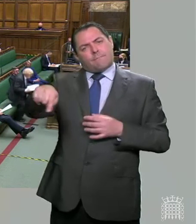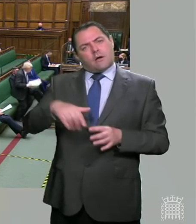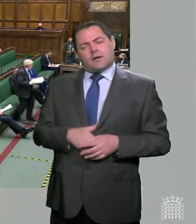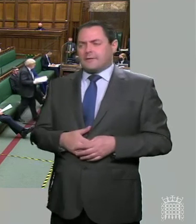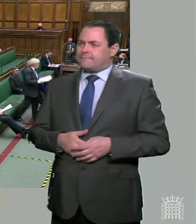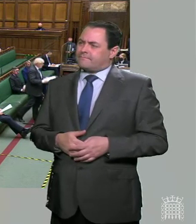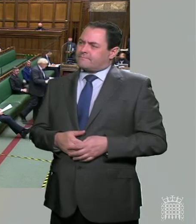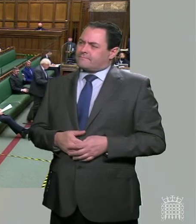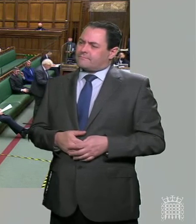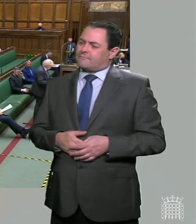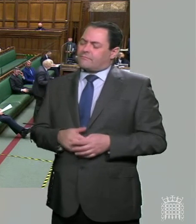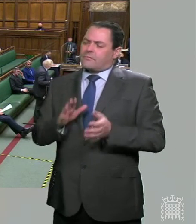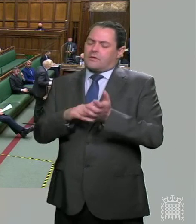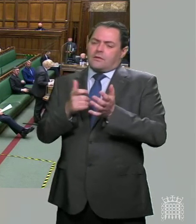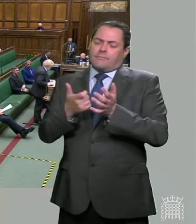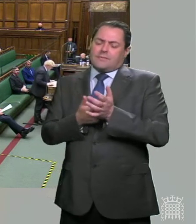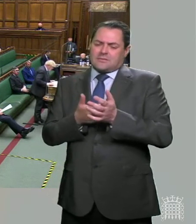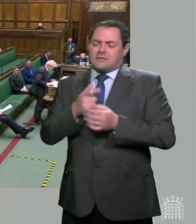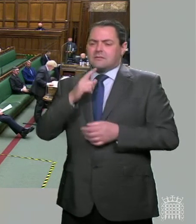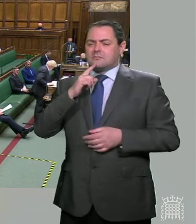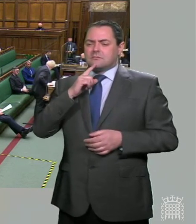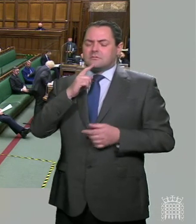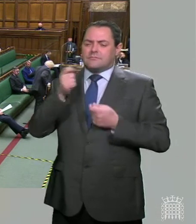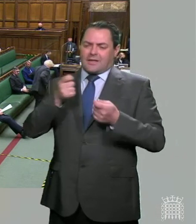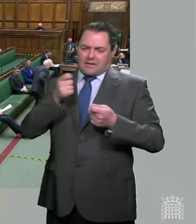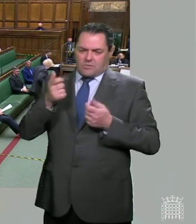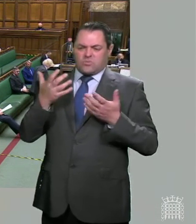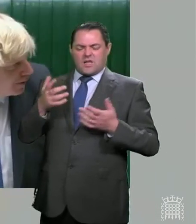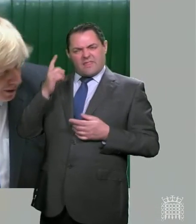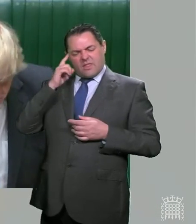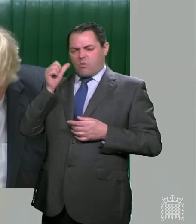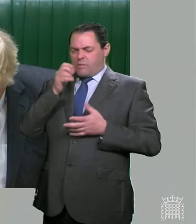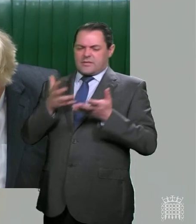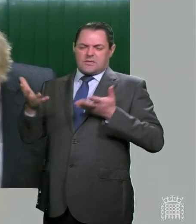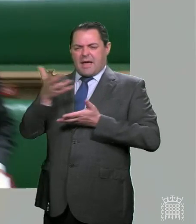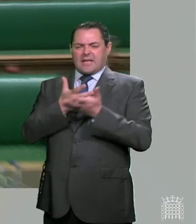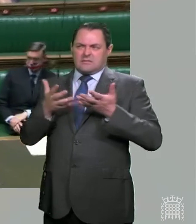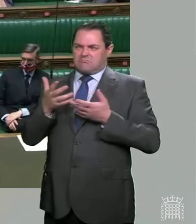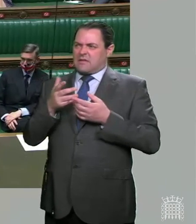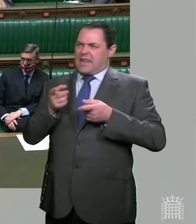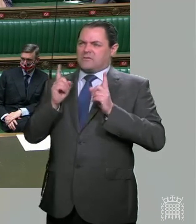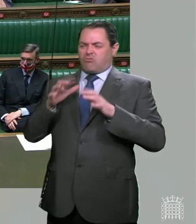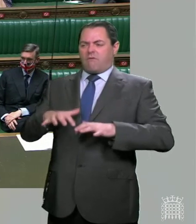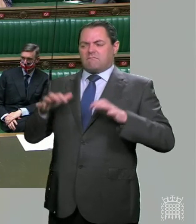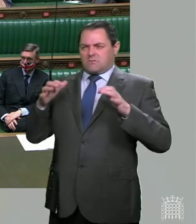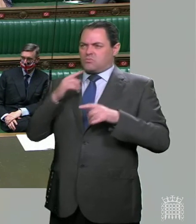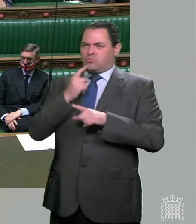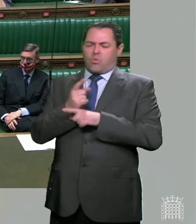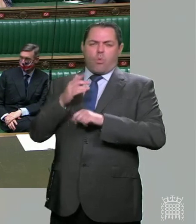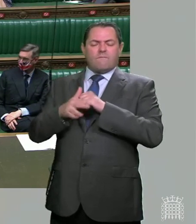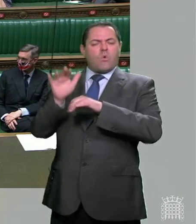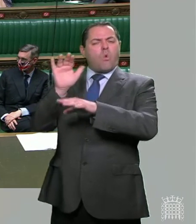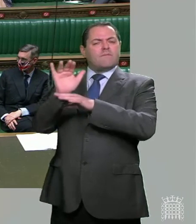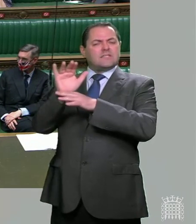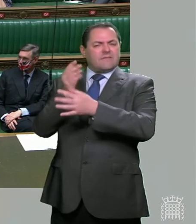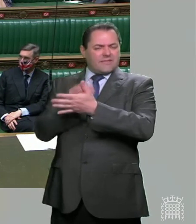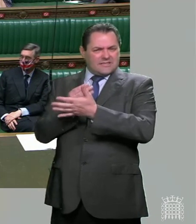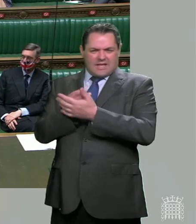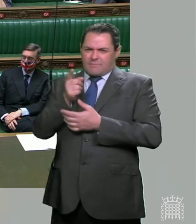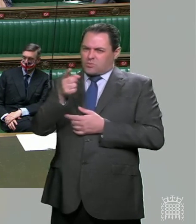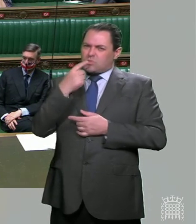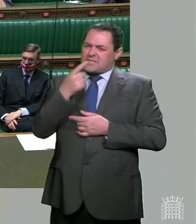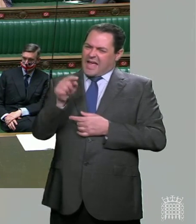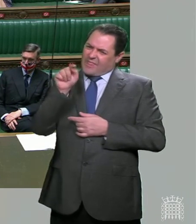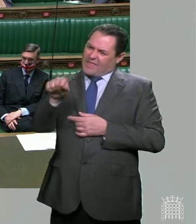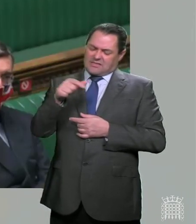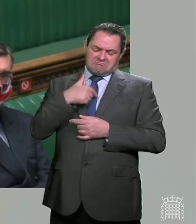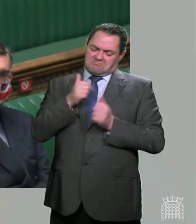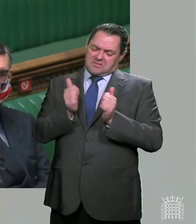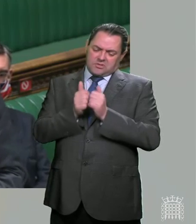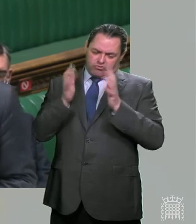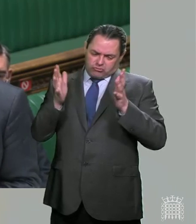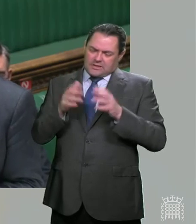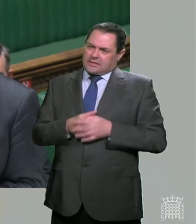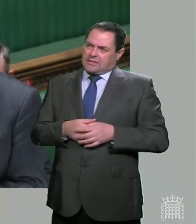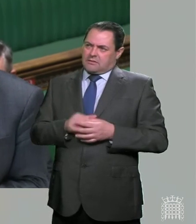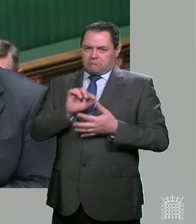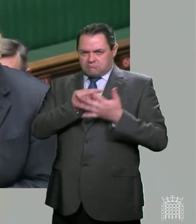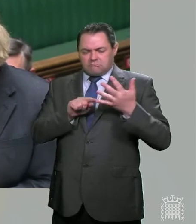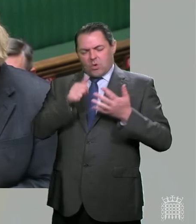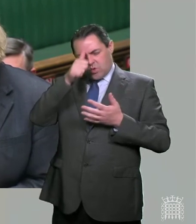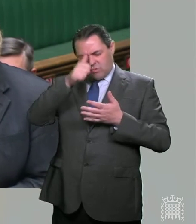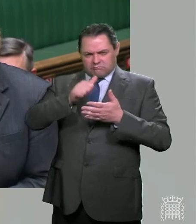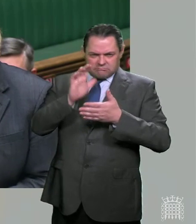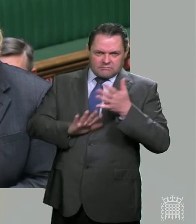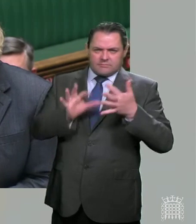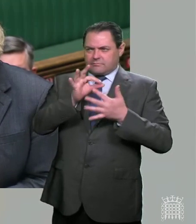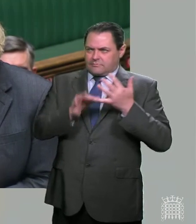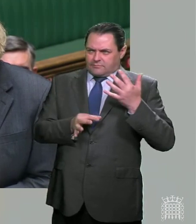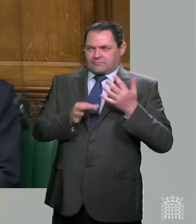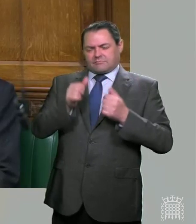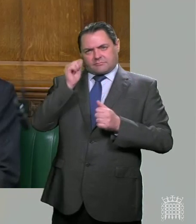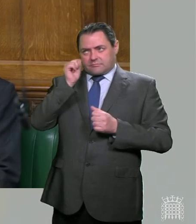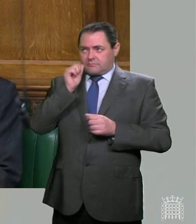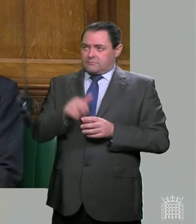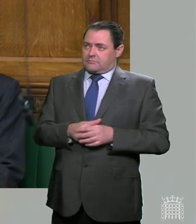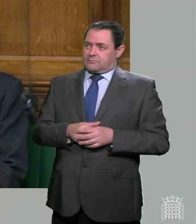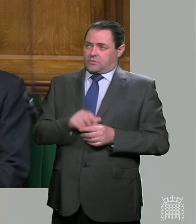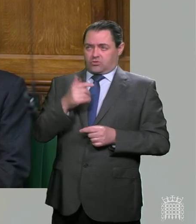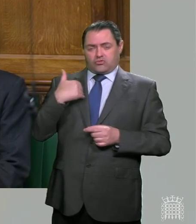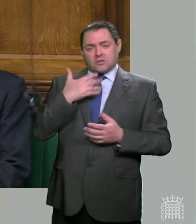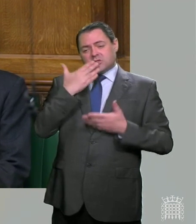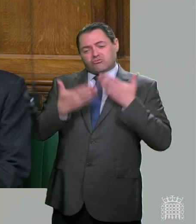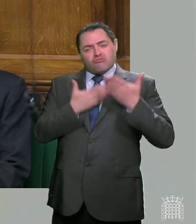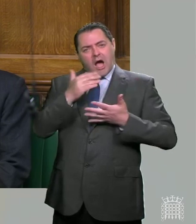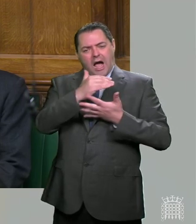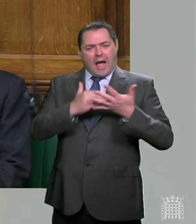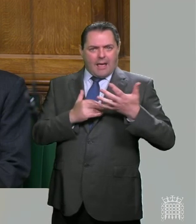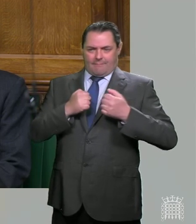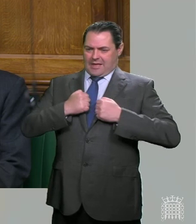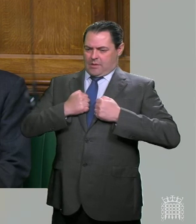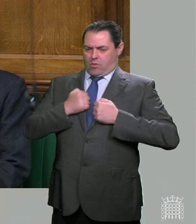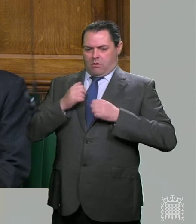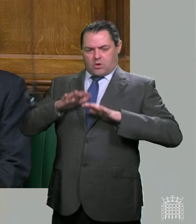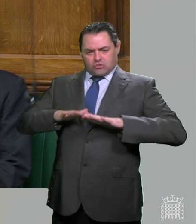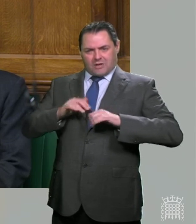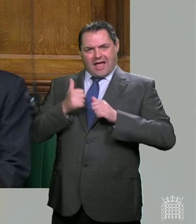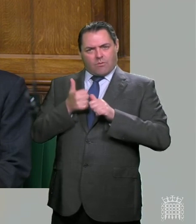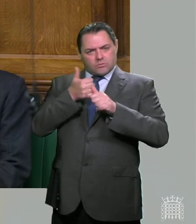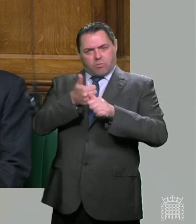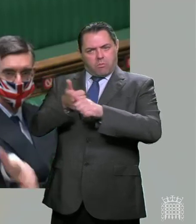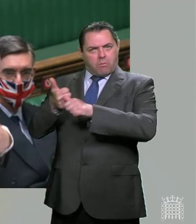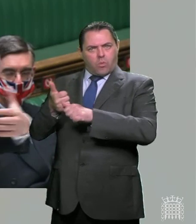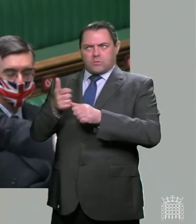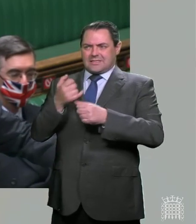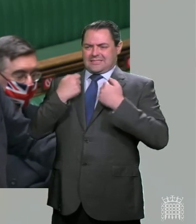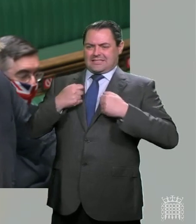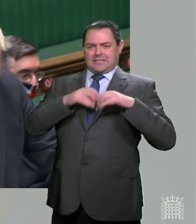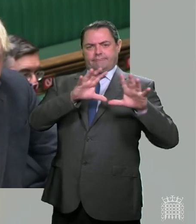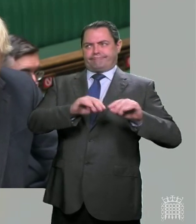I am told by my right honourable Friend the Leader of the House that there will be an estimates day debate on overseas aid, but I must say that I just do not accept the characterisation that my right honourable Friend the Member for Sutton Coldfield —for all his expertise and learning in this matter—has just given of this country and our contribution to the fight against disease around the world.